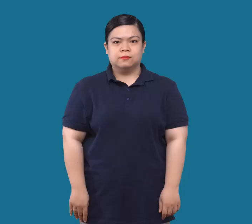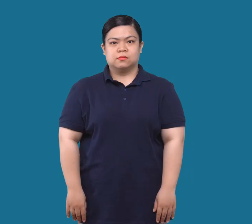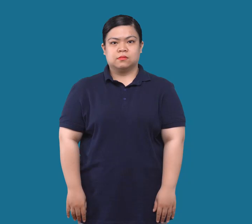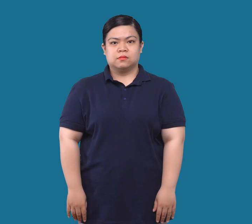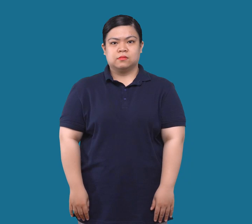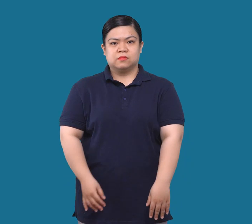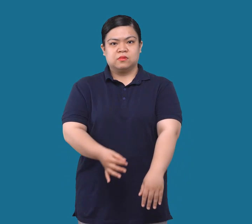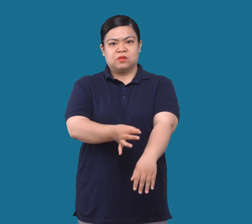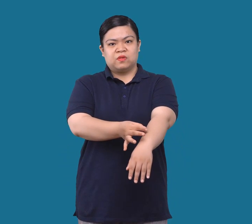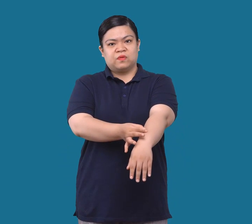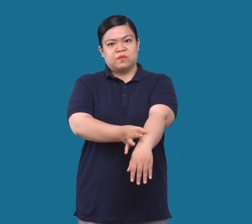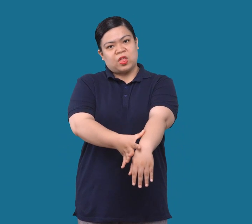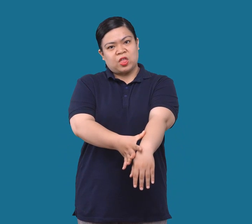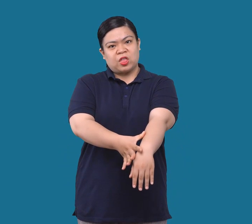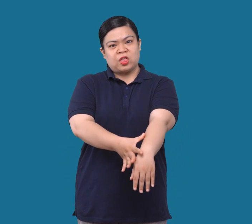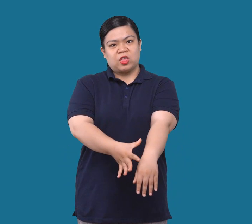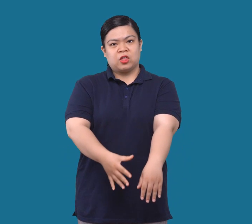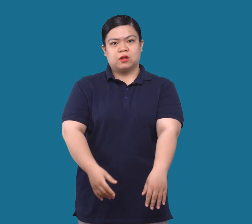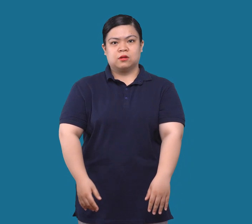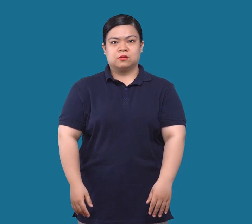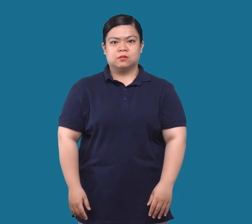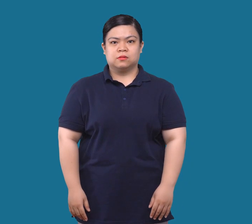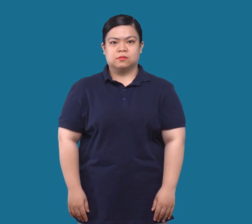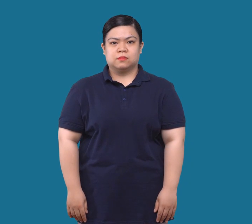rạch